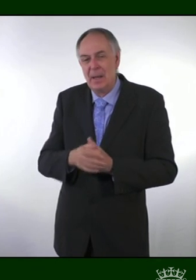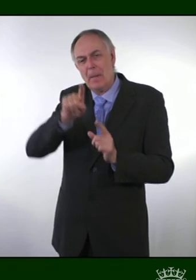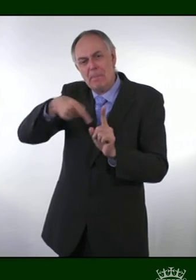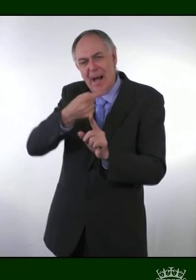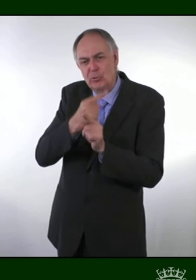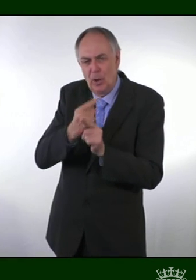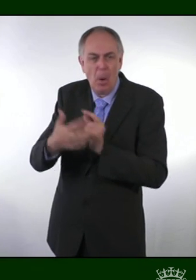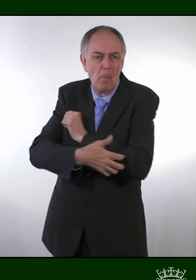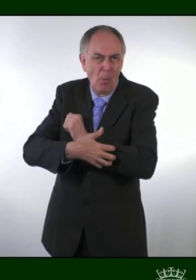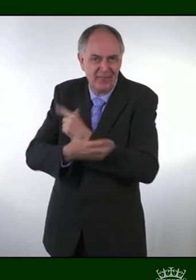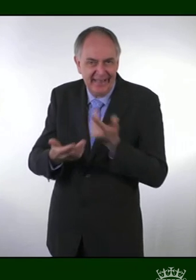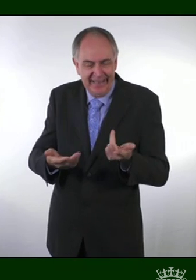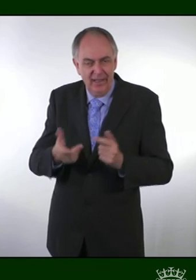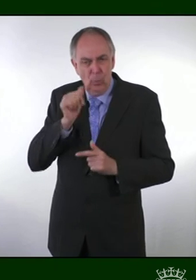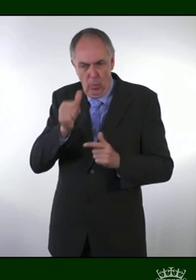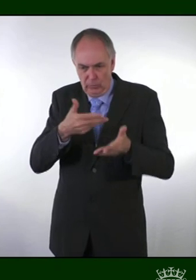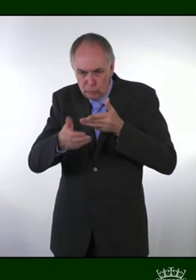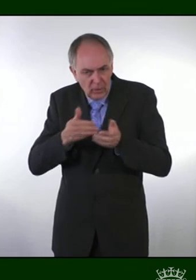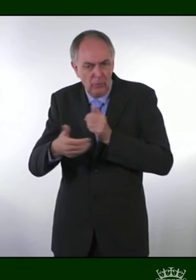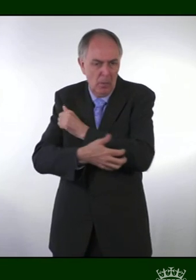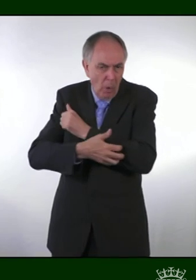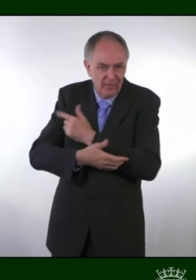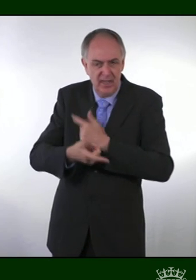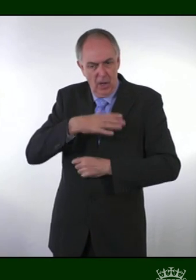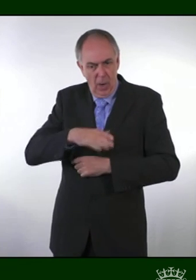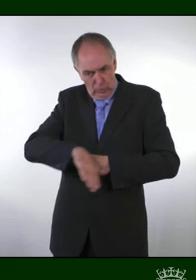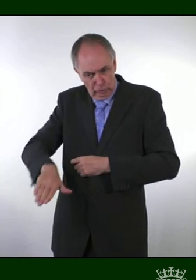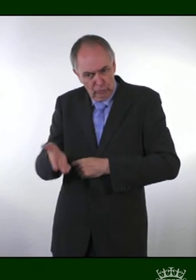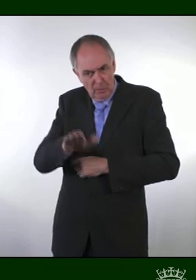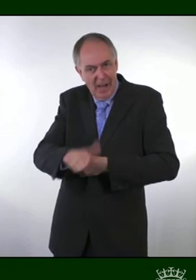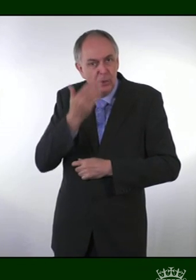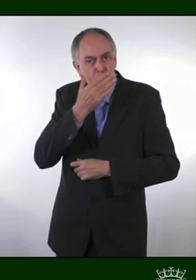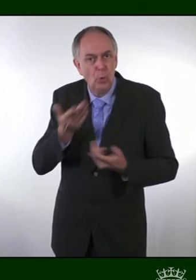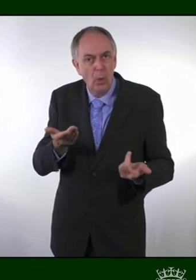We want to tackle deprivation in this country. I want kids to go back to school.